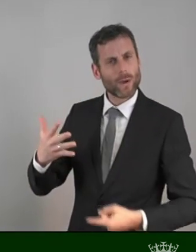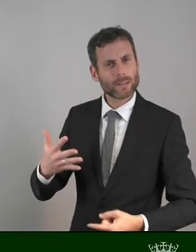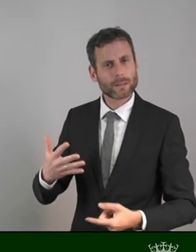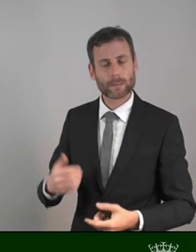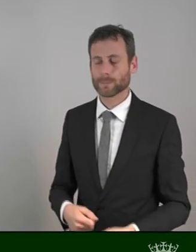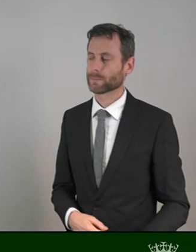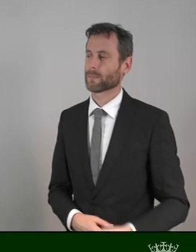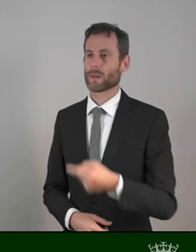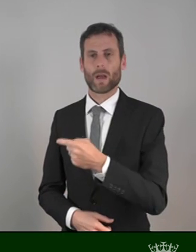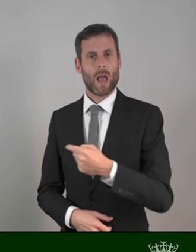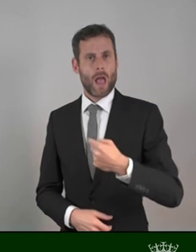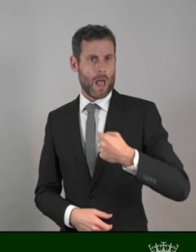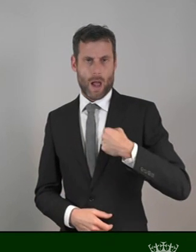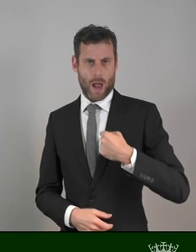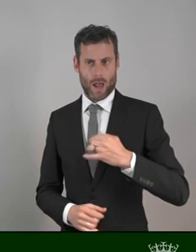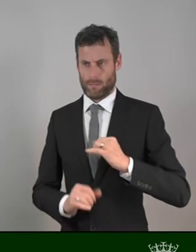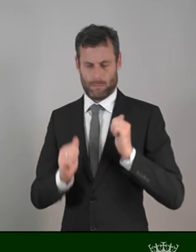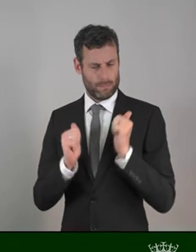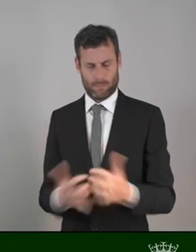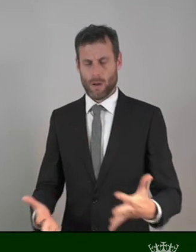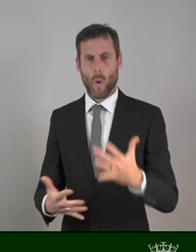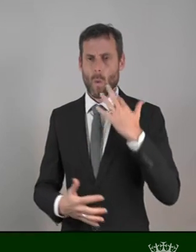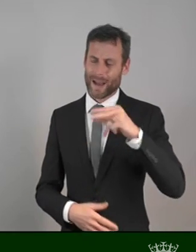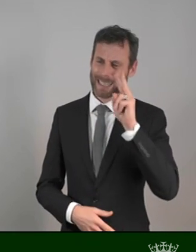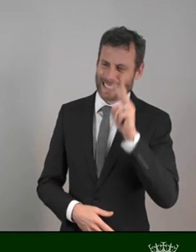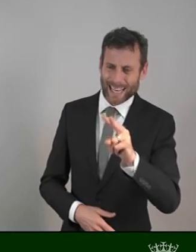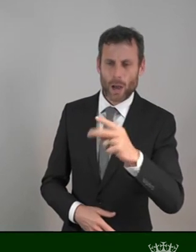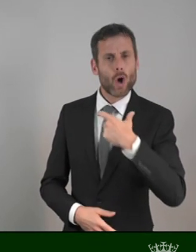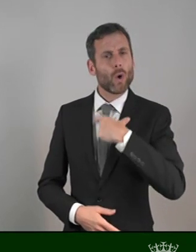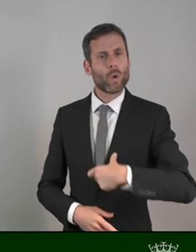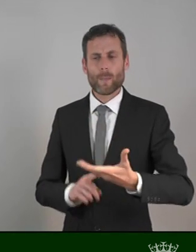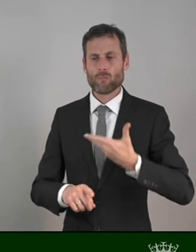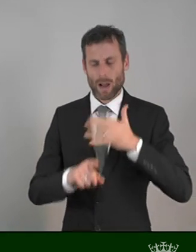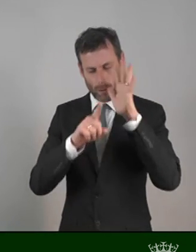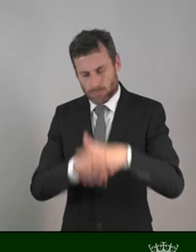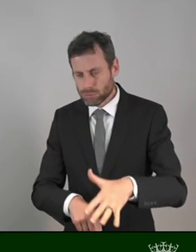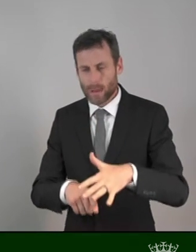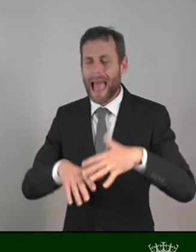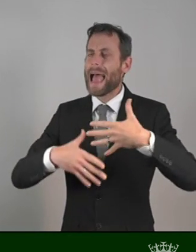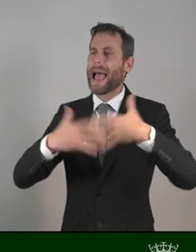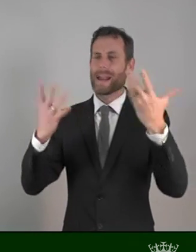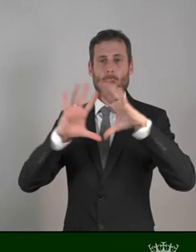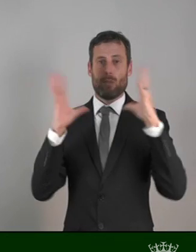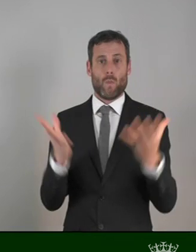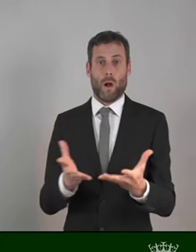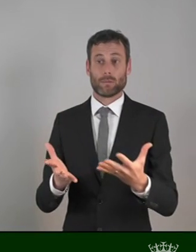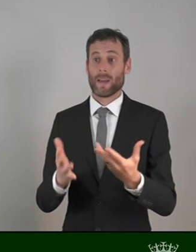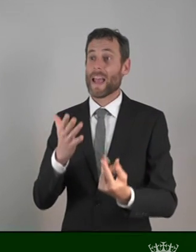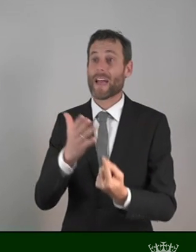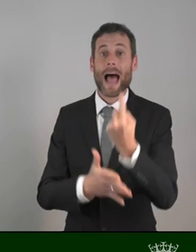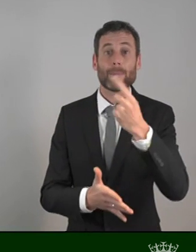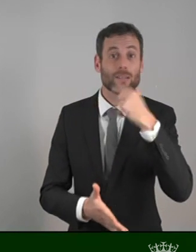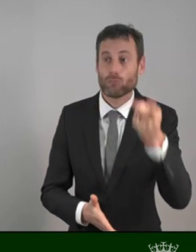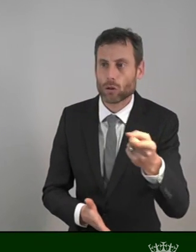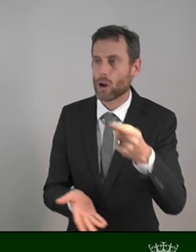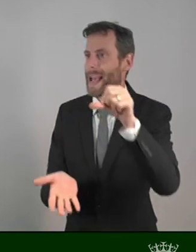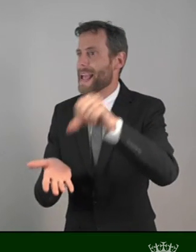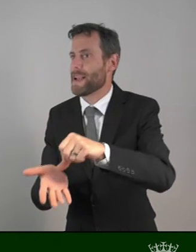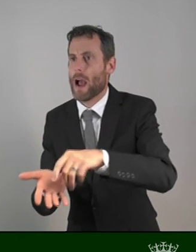I condemn human rights abuses in every country in the world, including Iran, Russia and anywhere else where such abuses are committed.